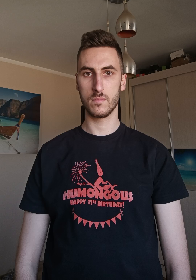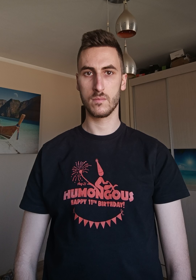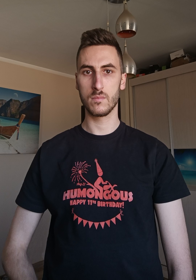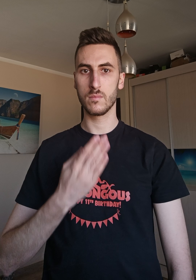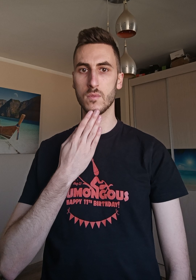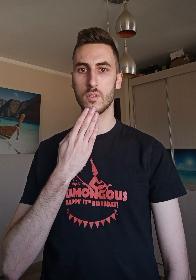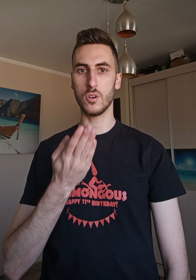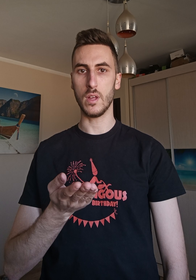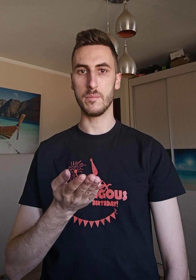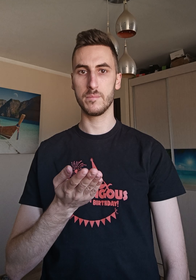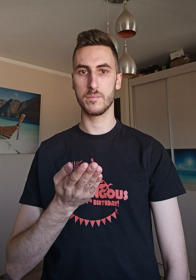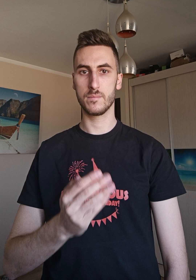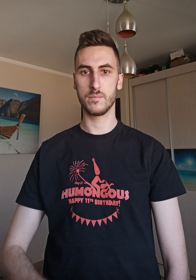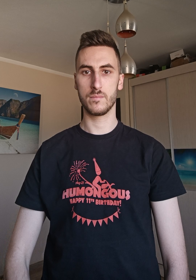תודה